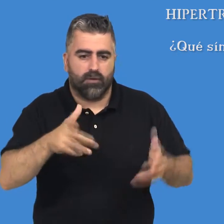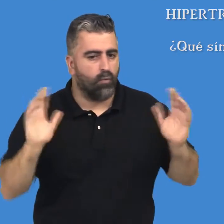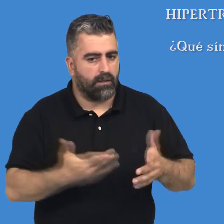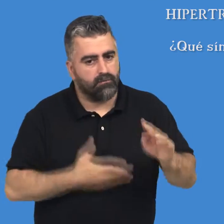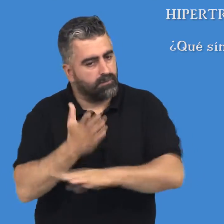urgente